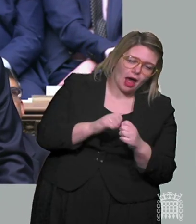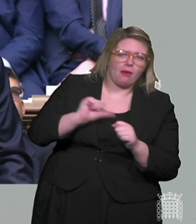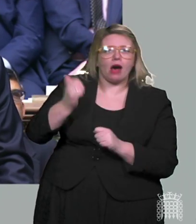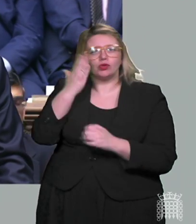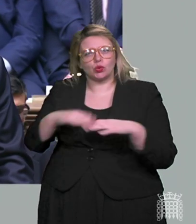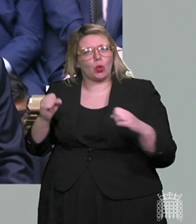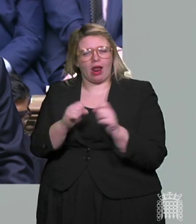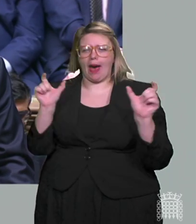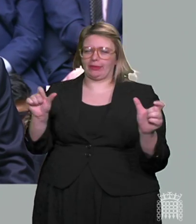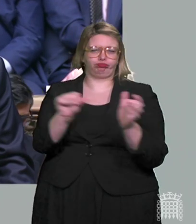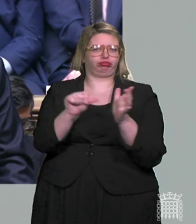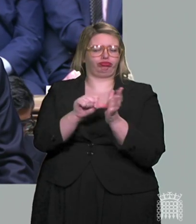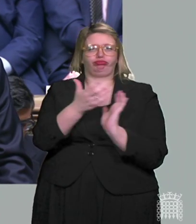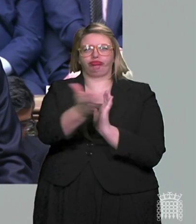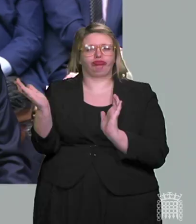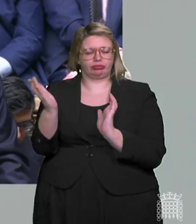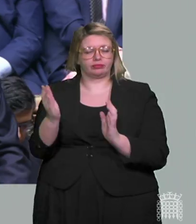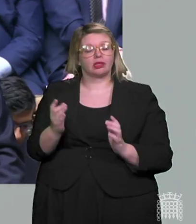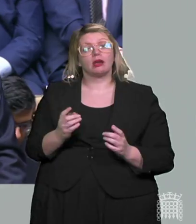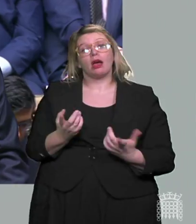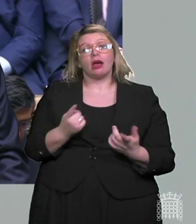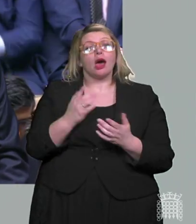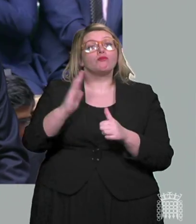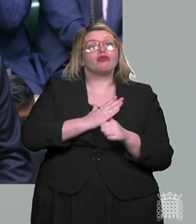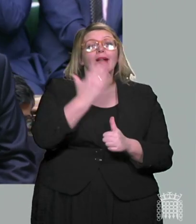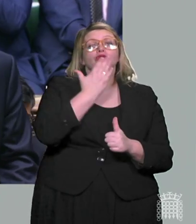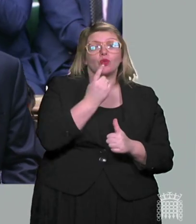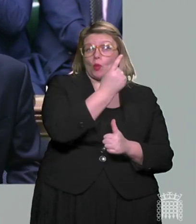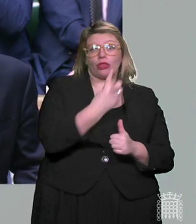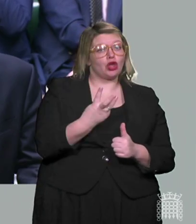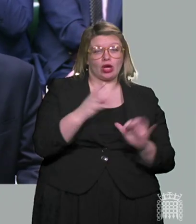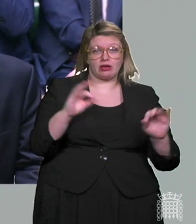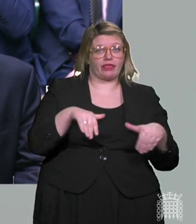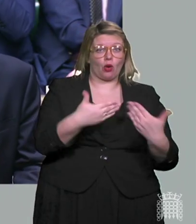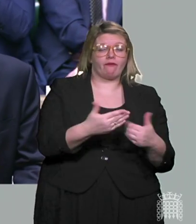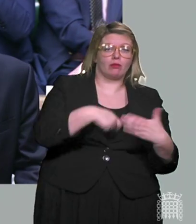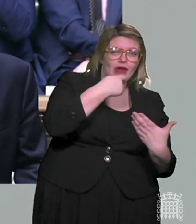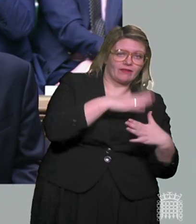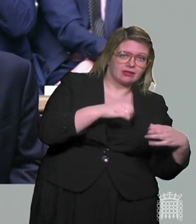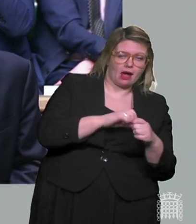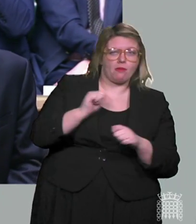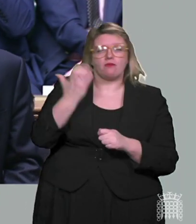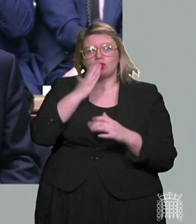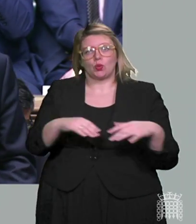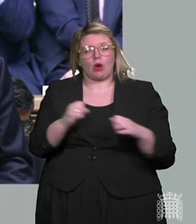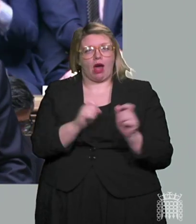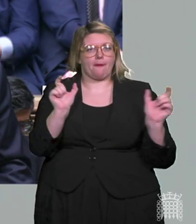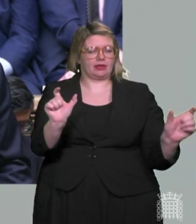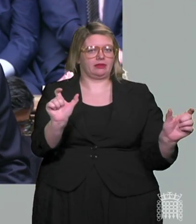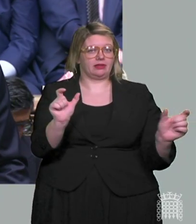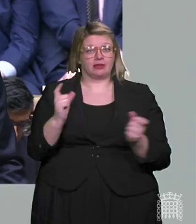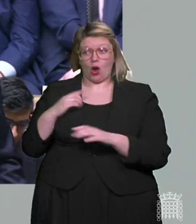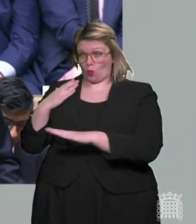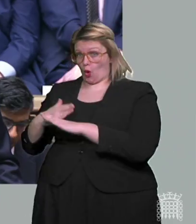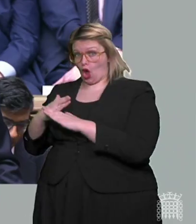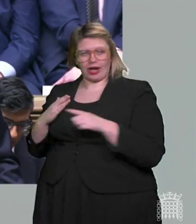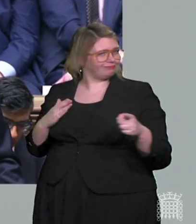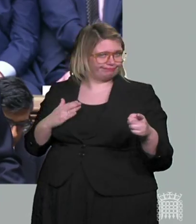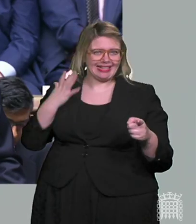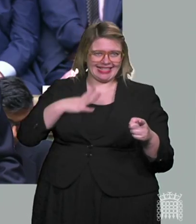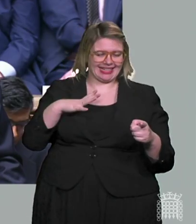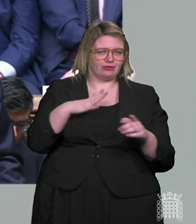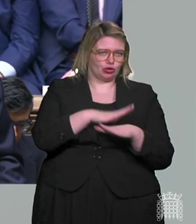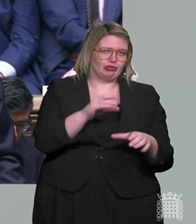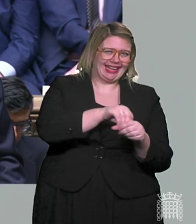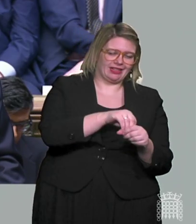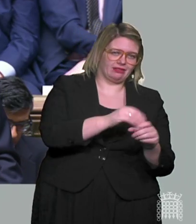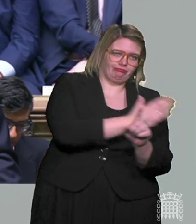One third of primary schools do not offer childcare at both ends of the school day, even though for many people a job requires it to be available before and after school.